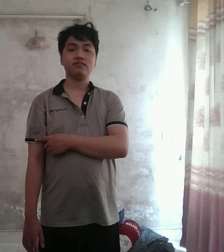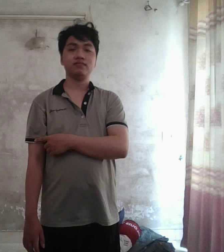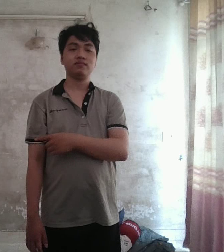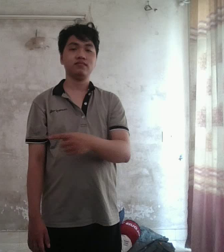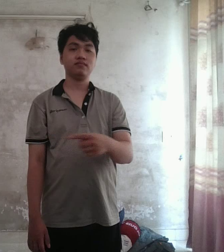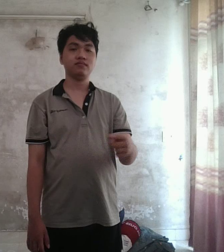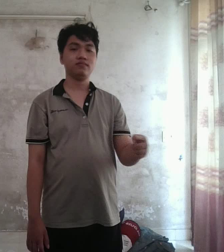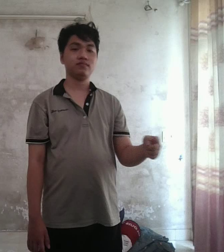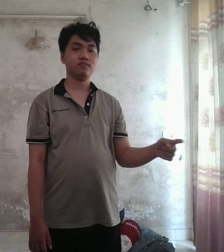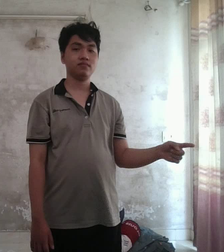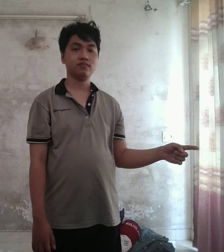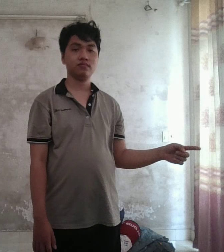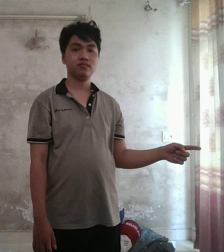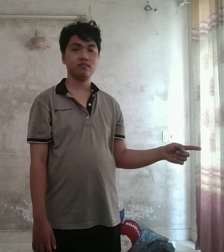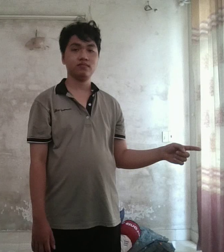cac ban